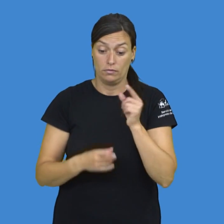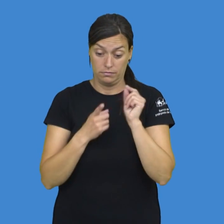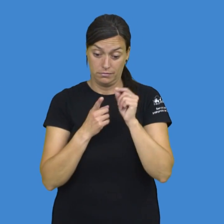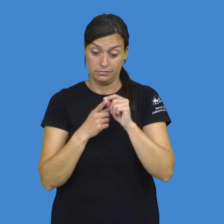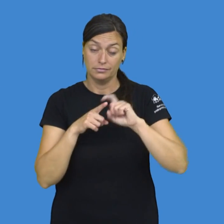diabetes